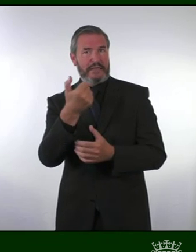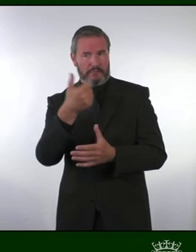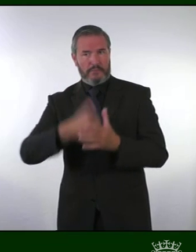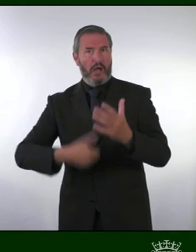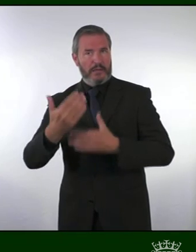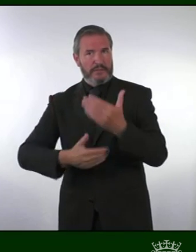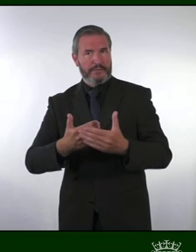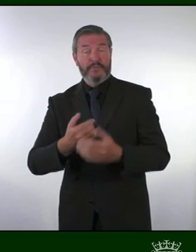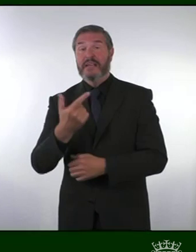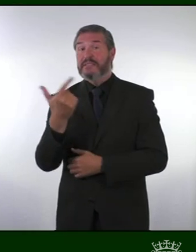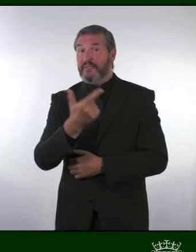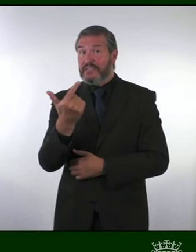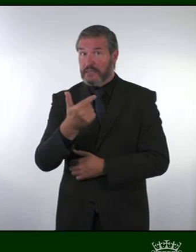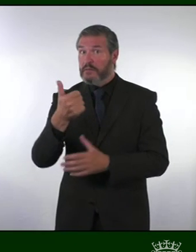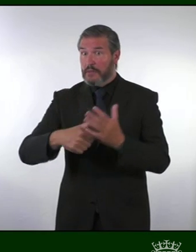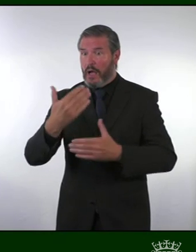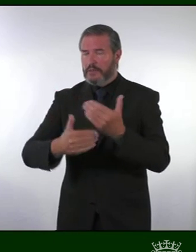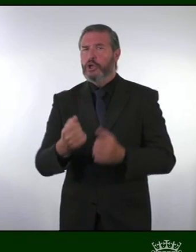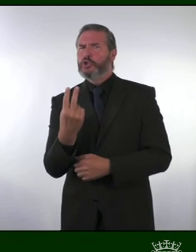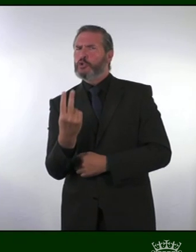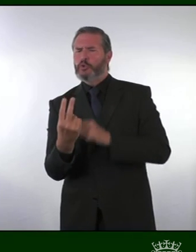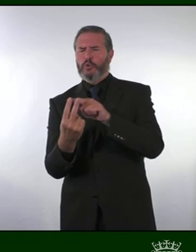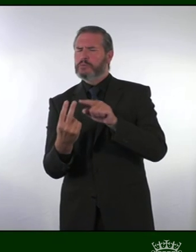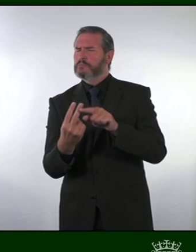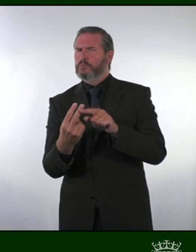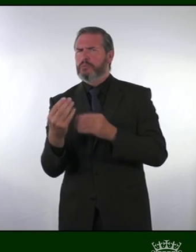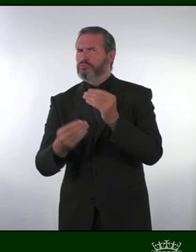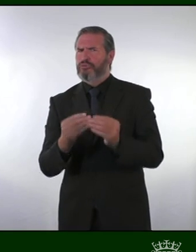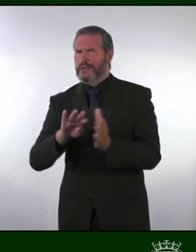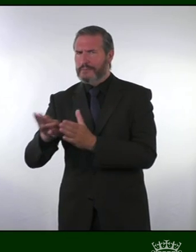A further 17 are in progress; two of them we are not progressing.